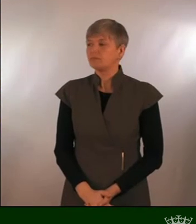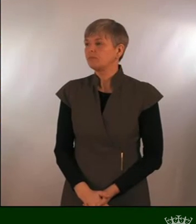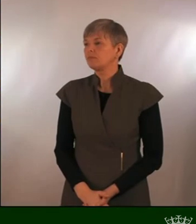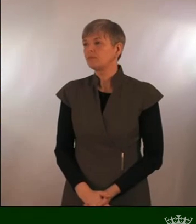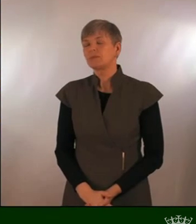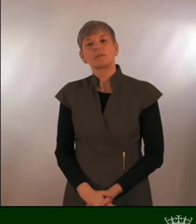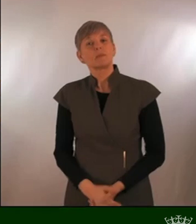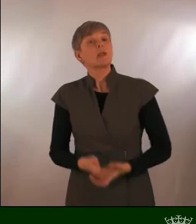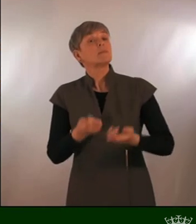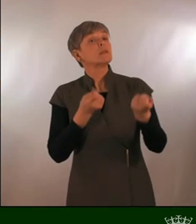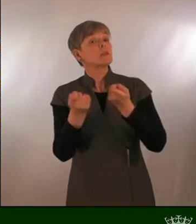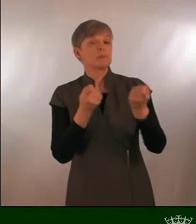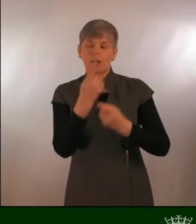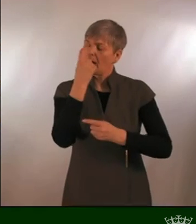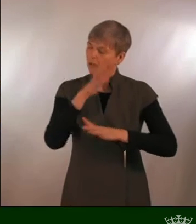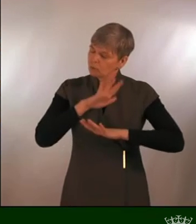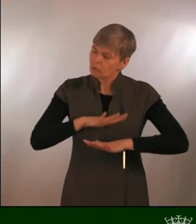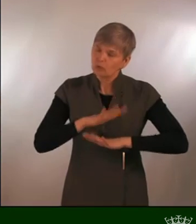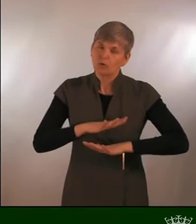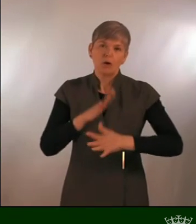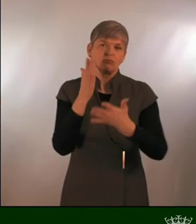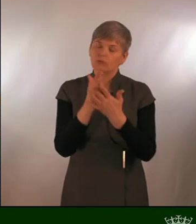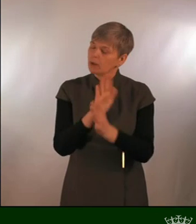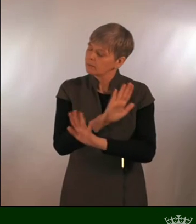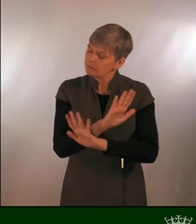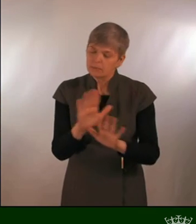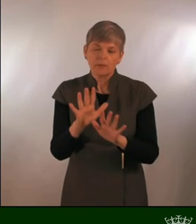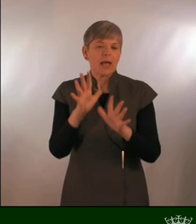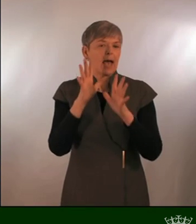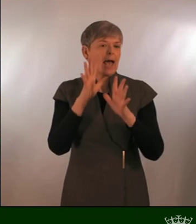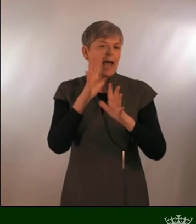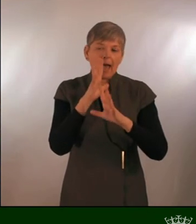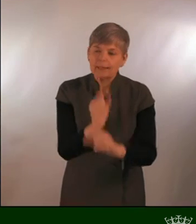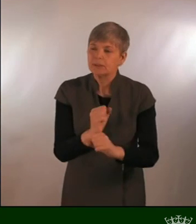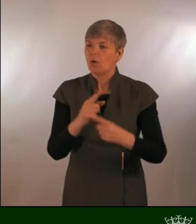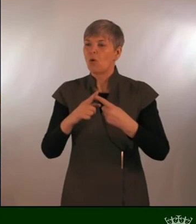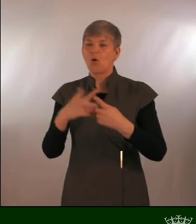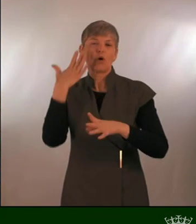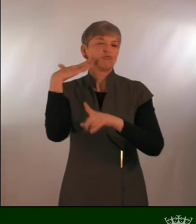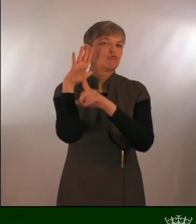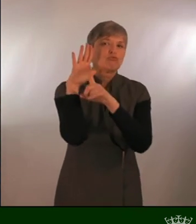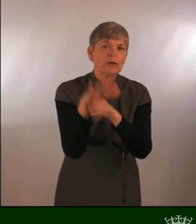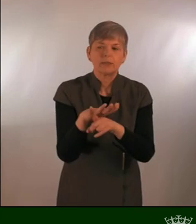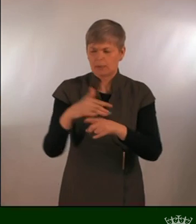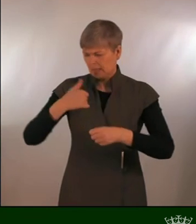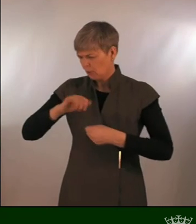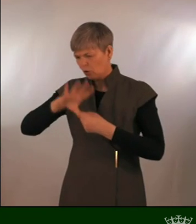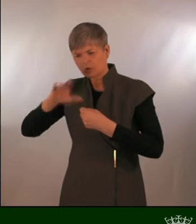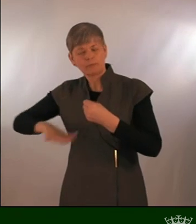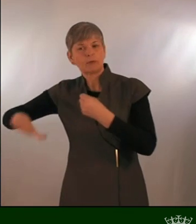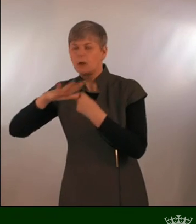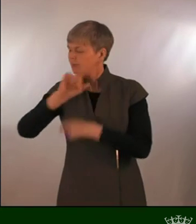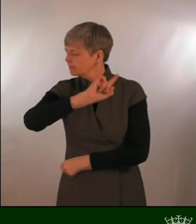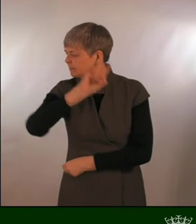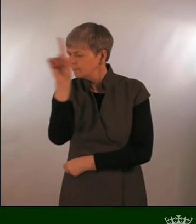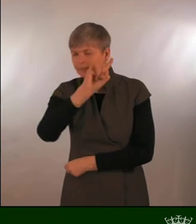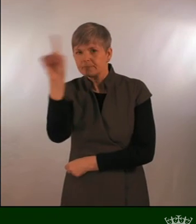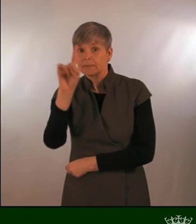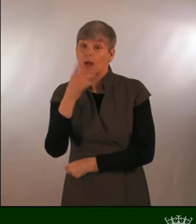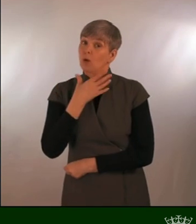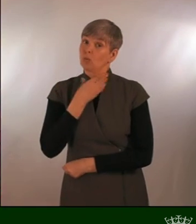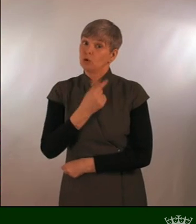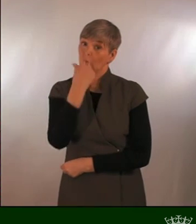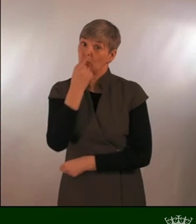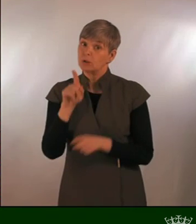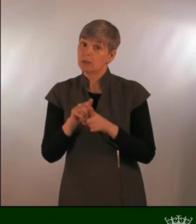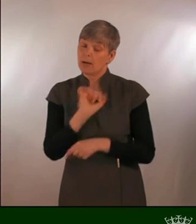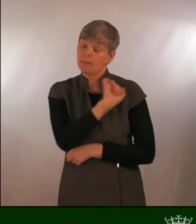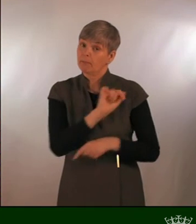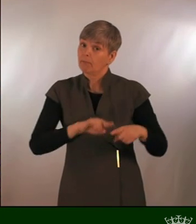I can reassure the honourable Member that there is absolutely no room for hatred or racism in this party—in our Conservative party—and I wish I could say the same of her own party.